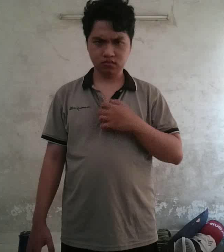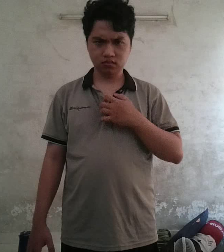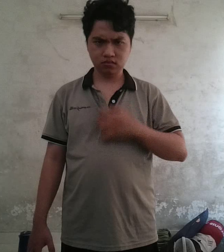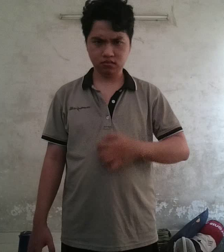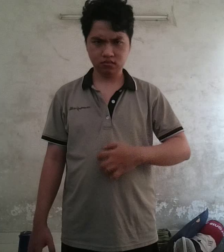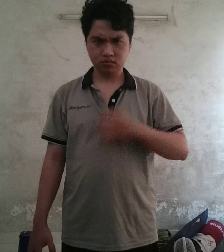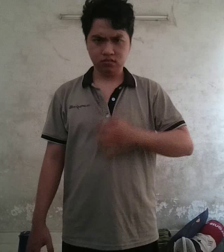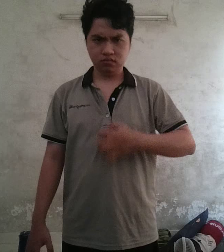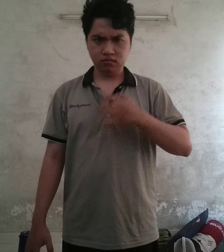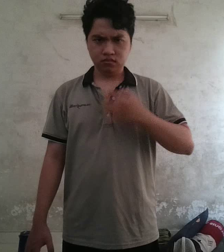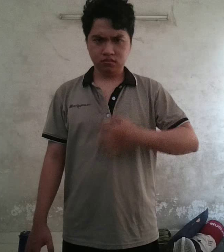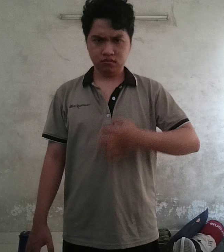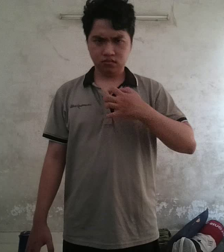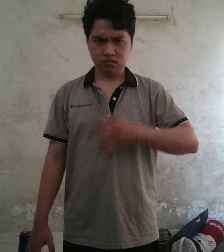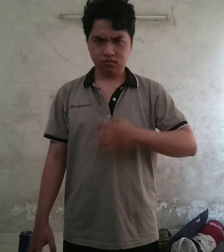ghen